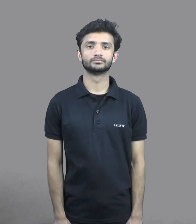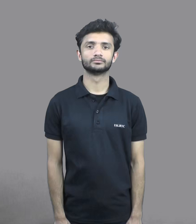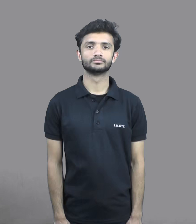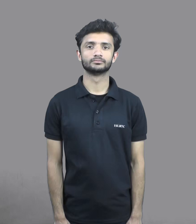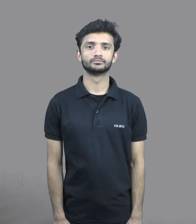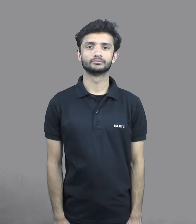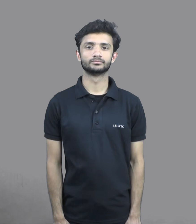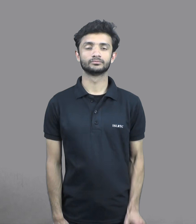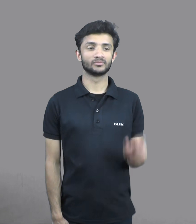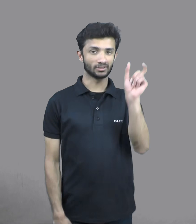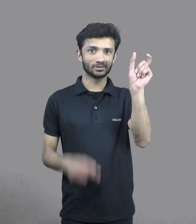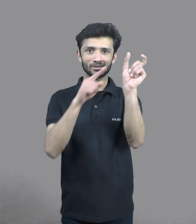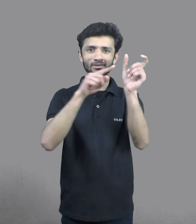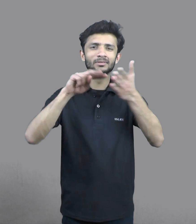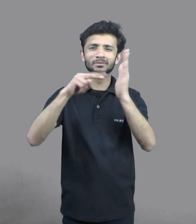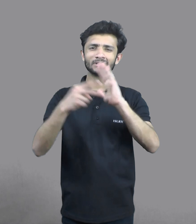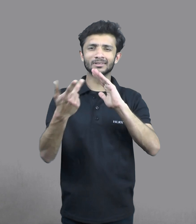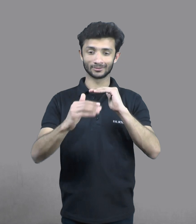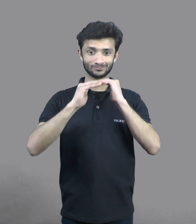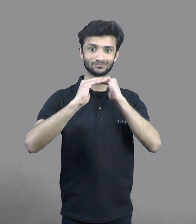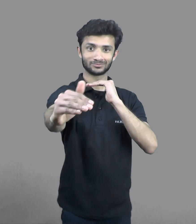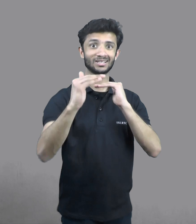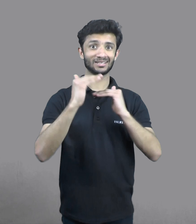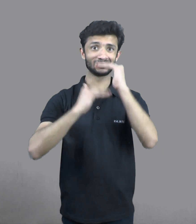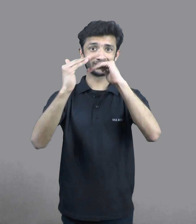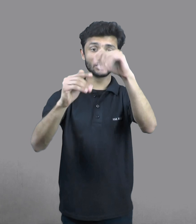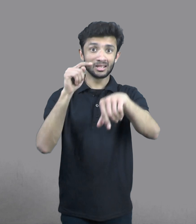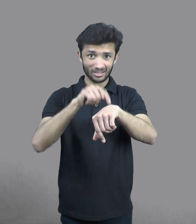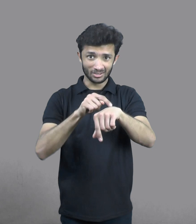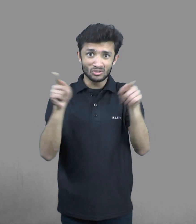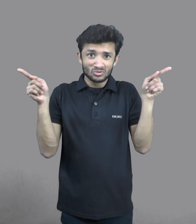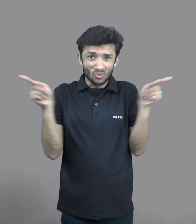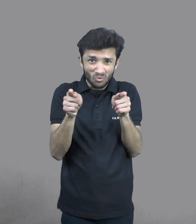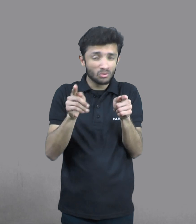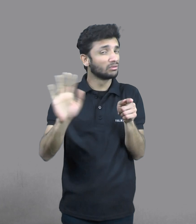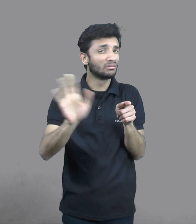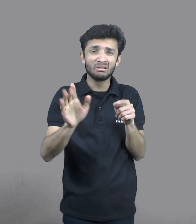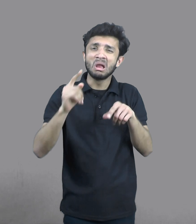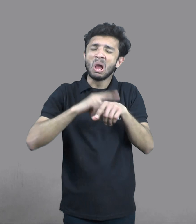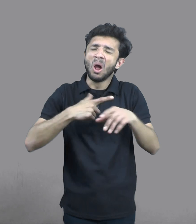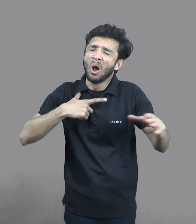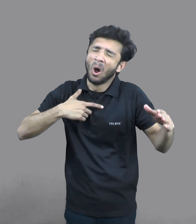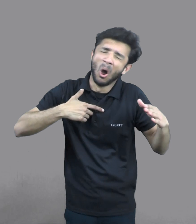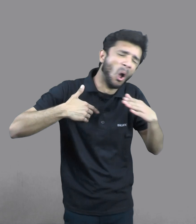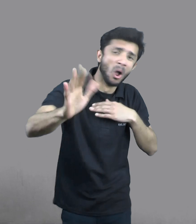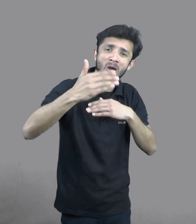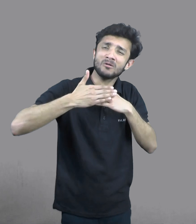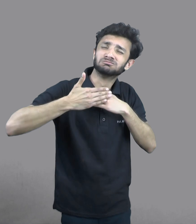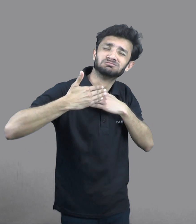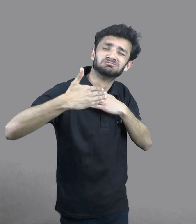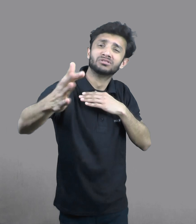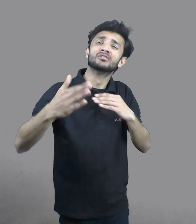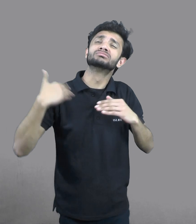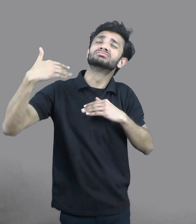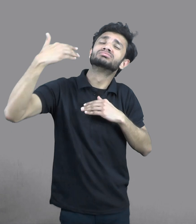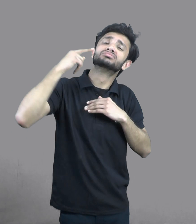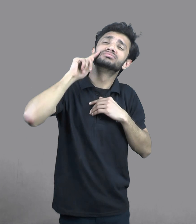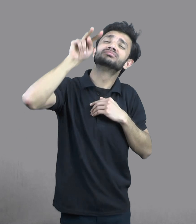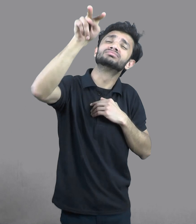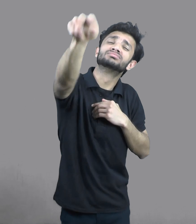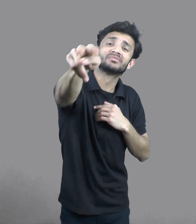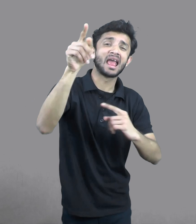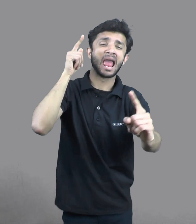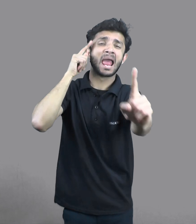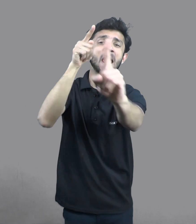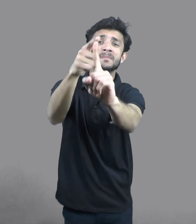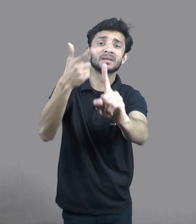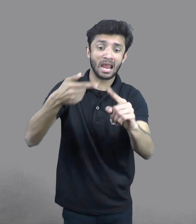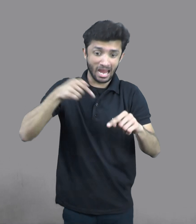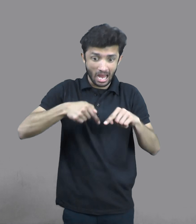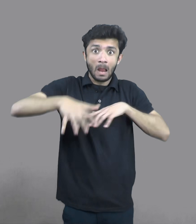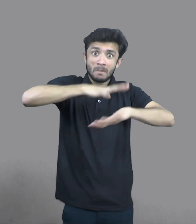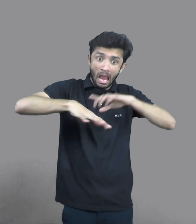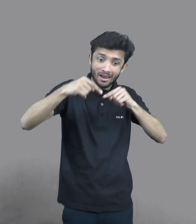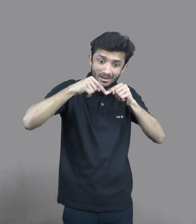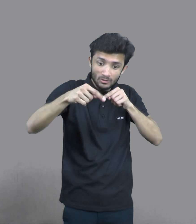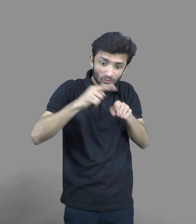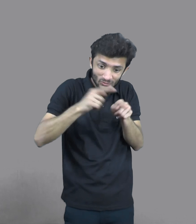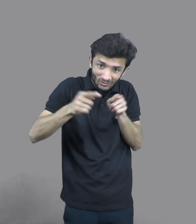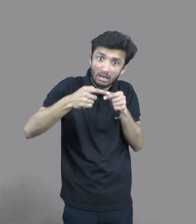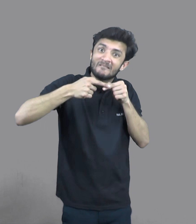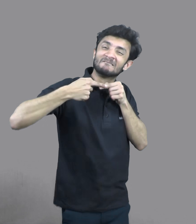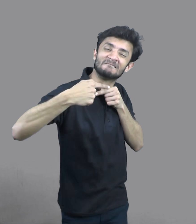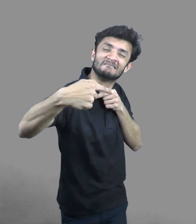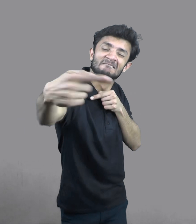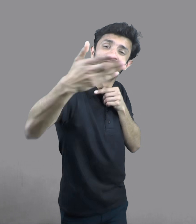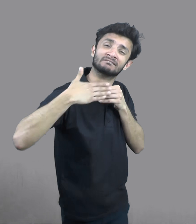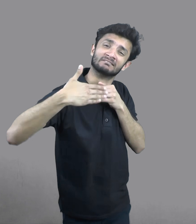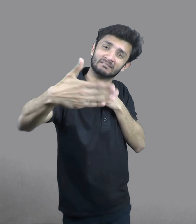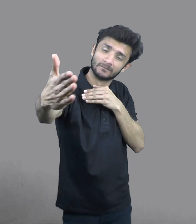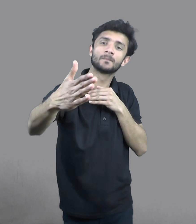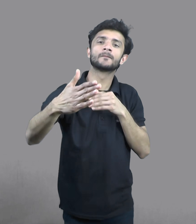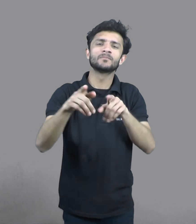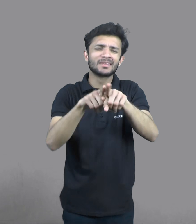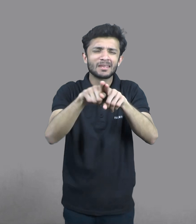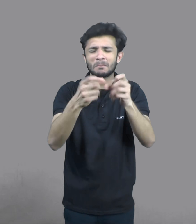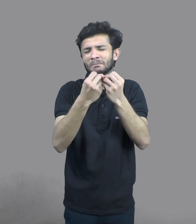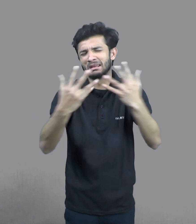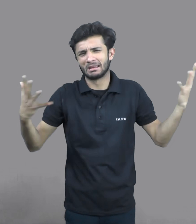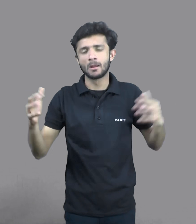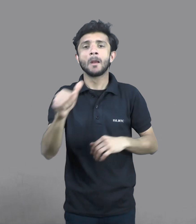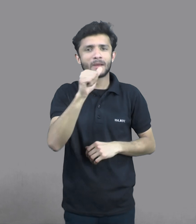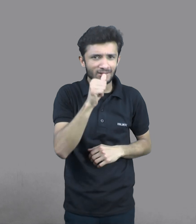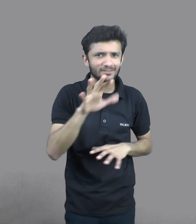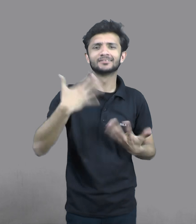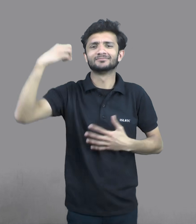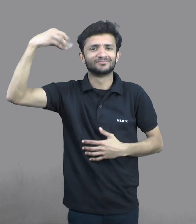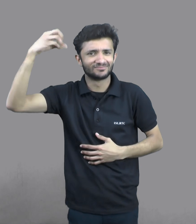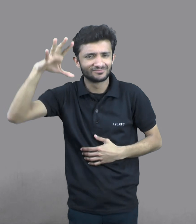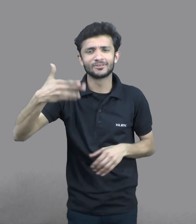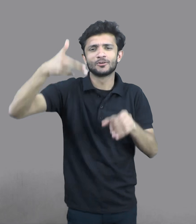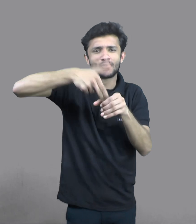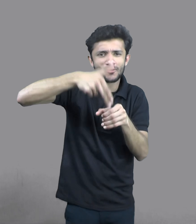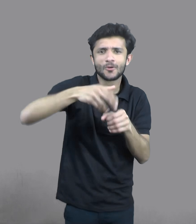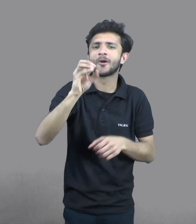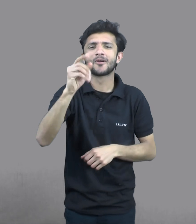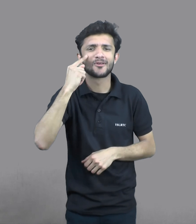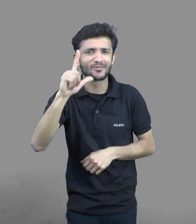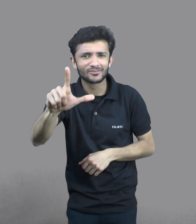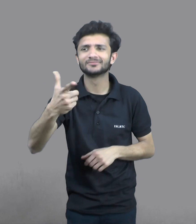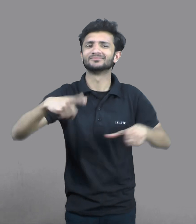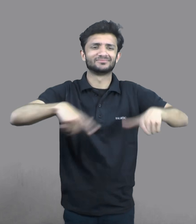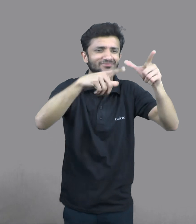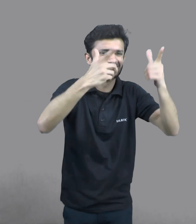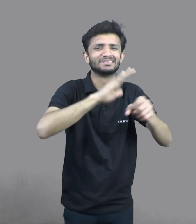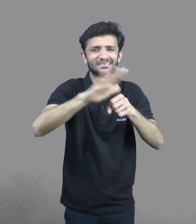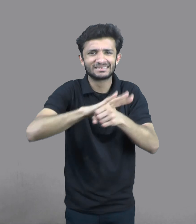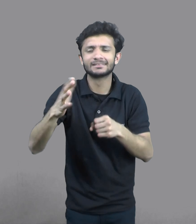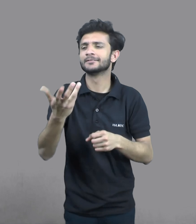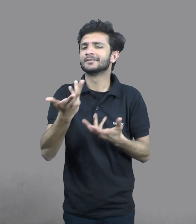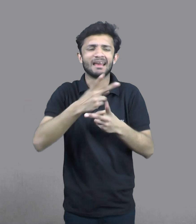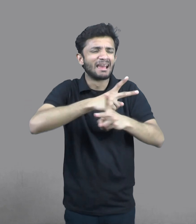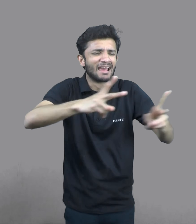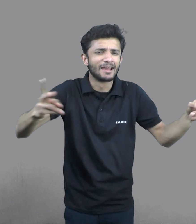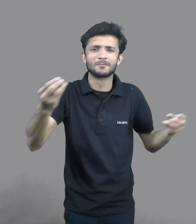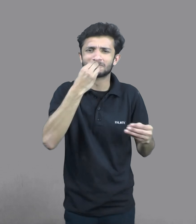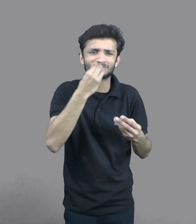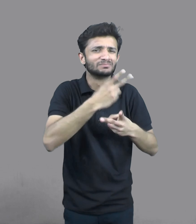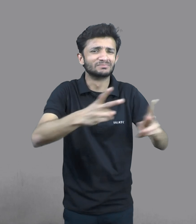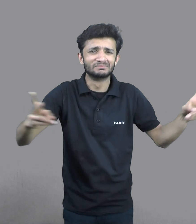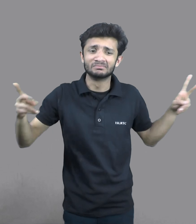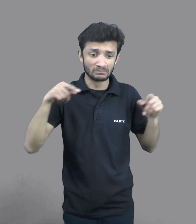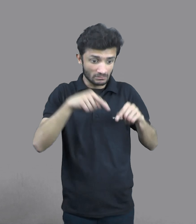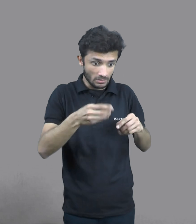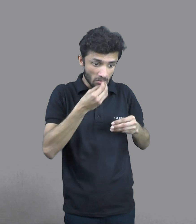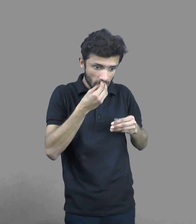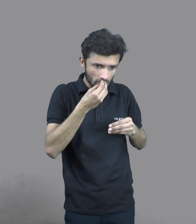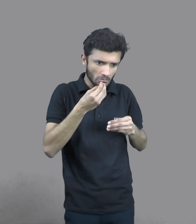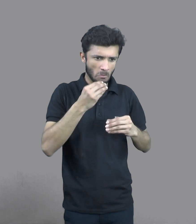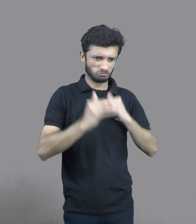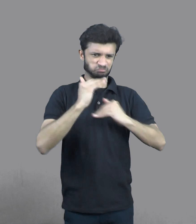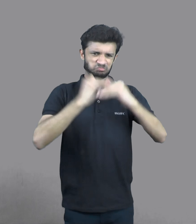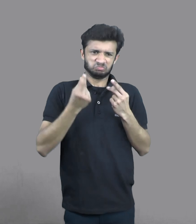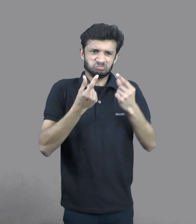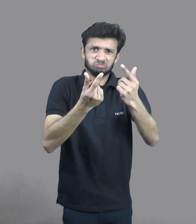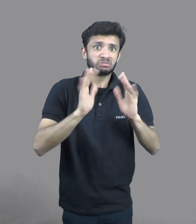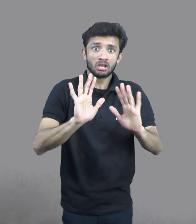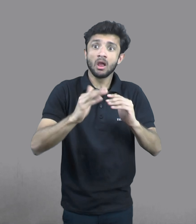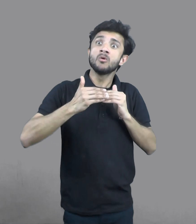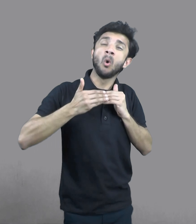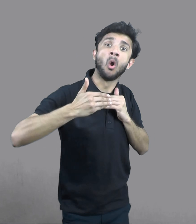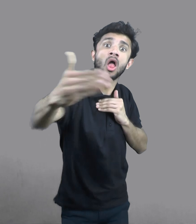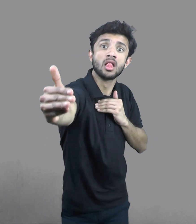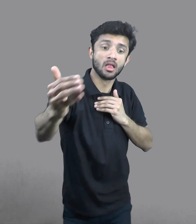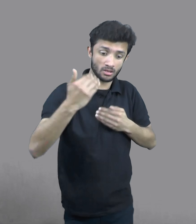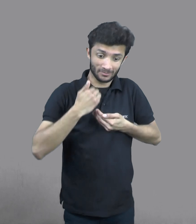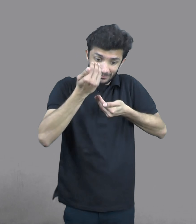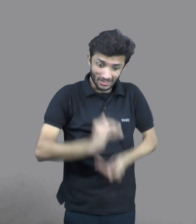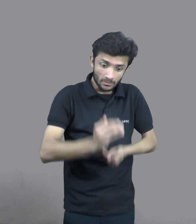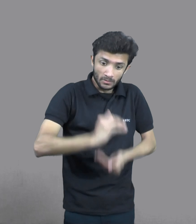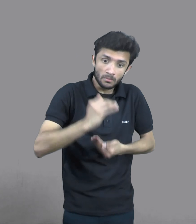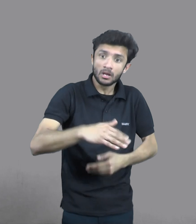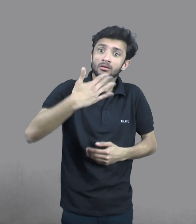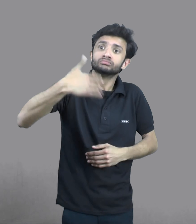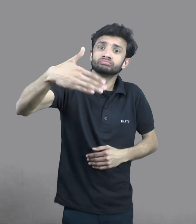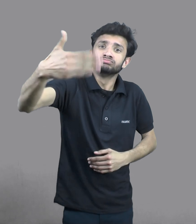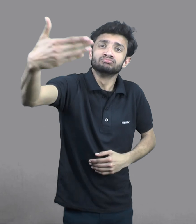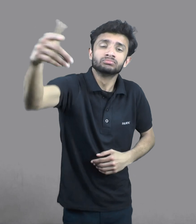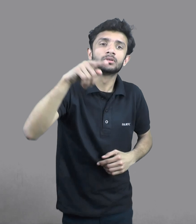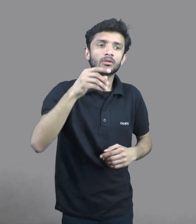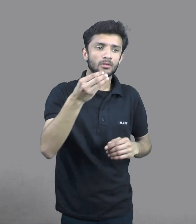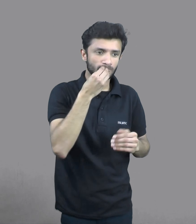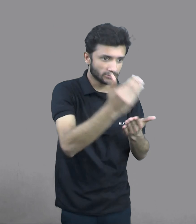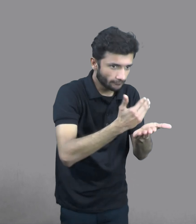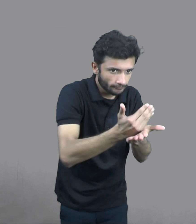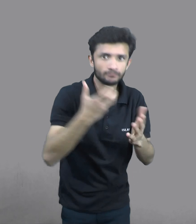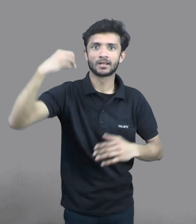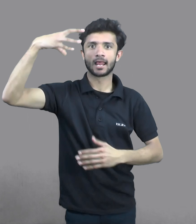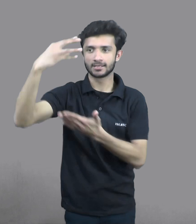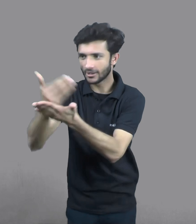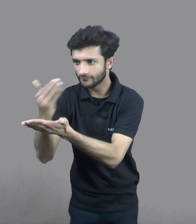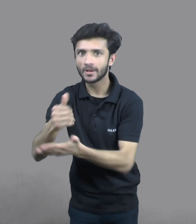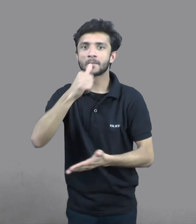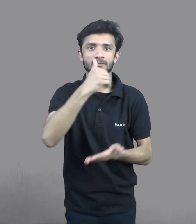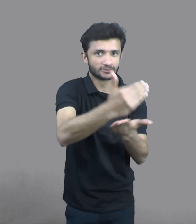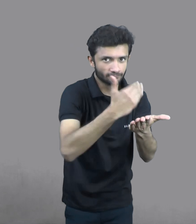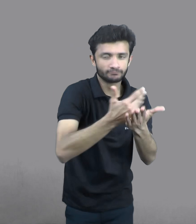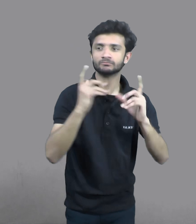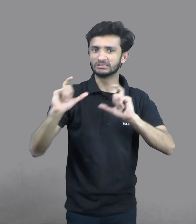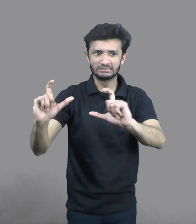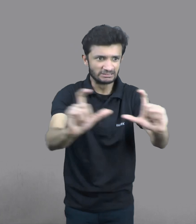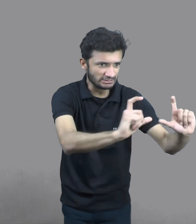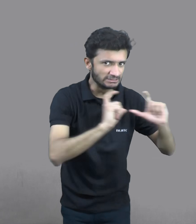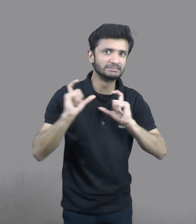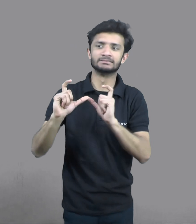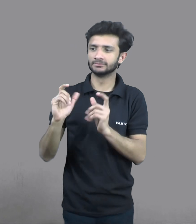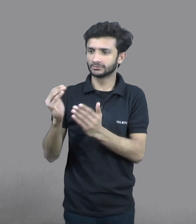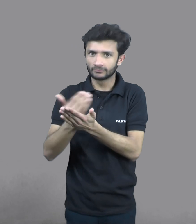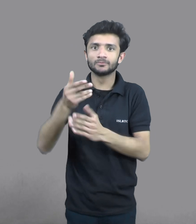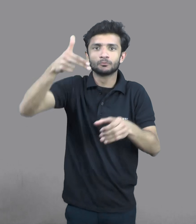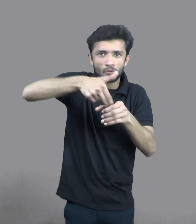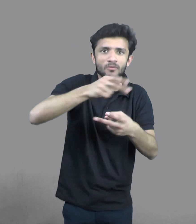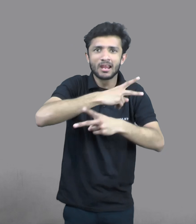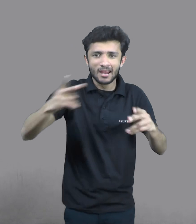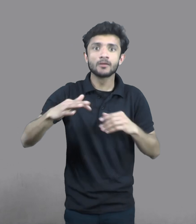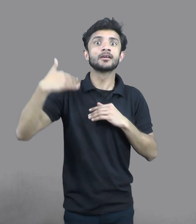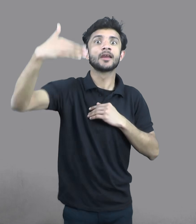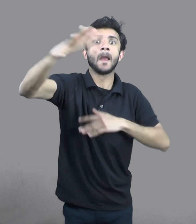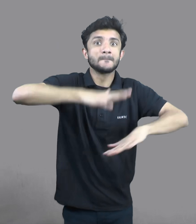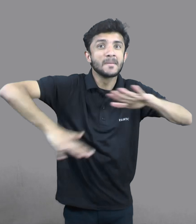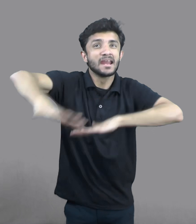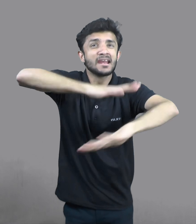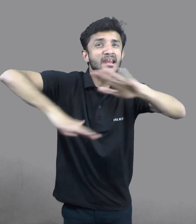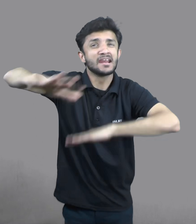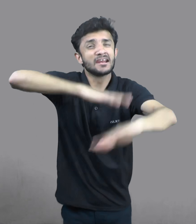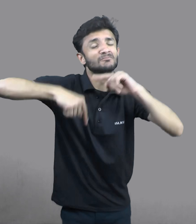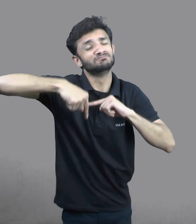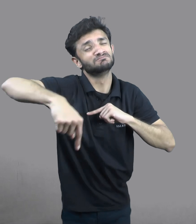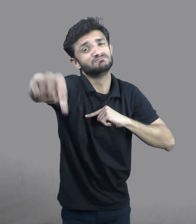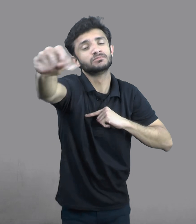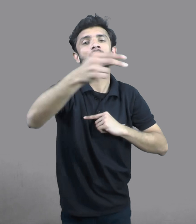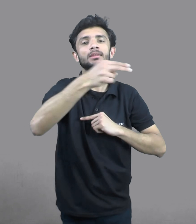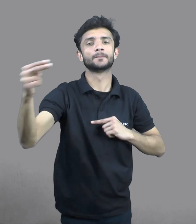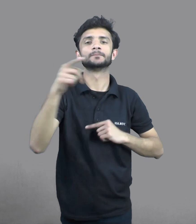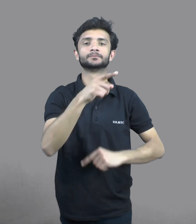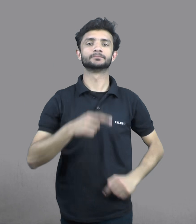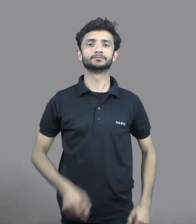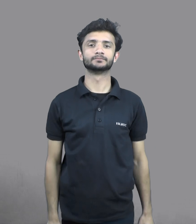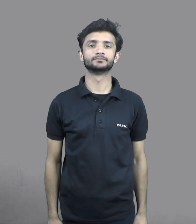Sustainable Development